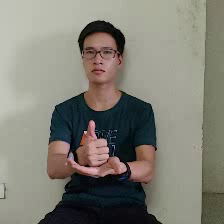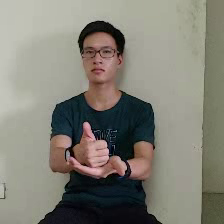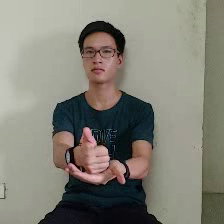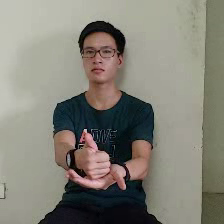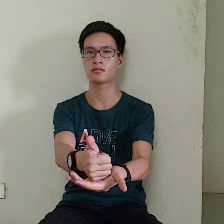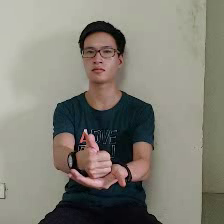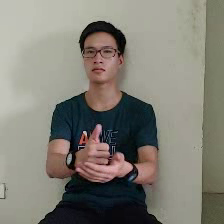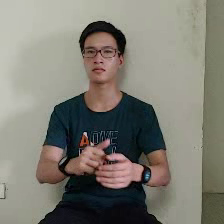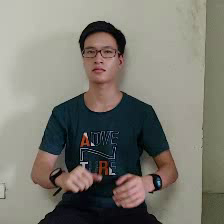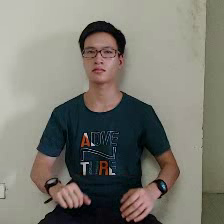Giúp